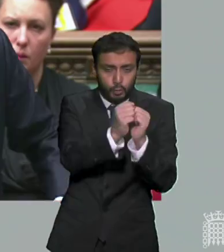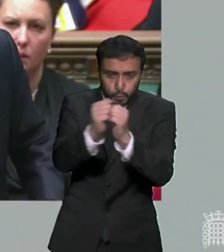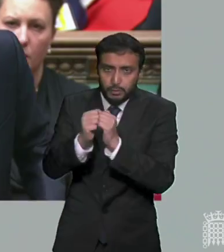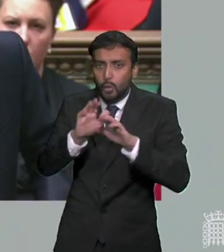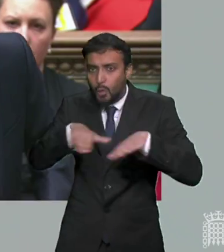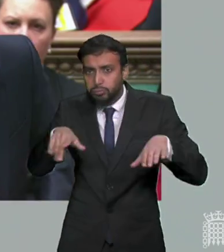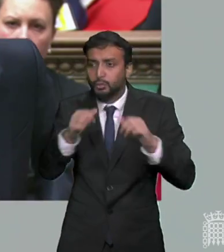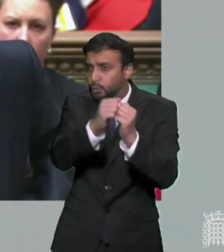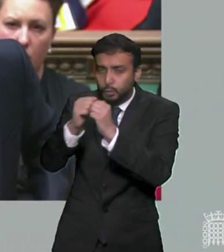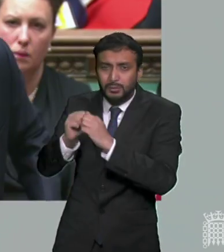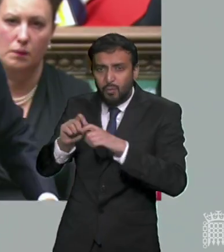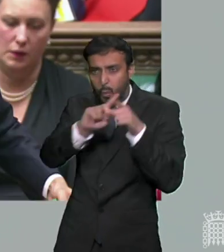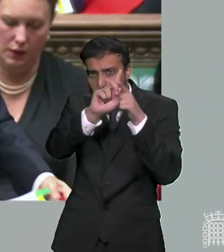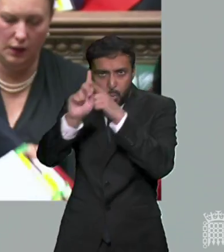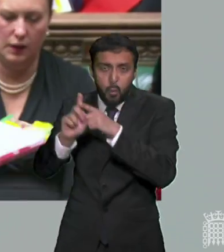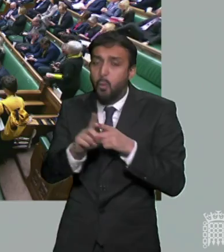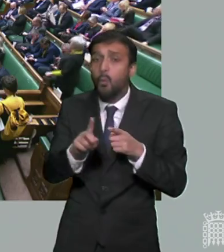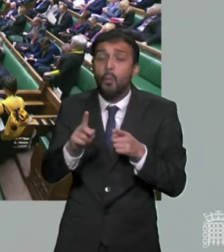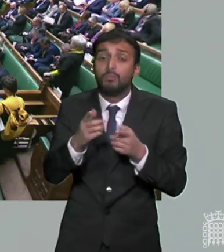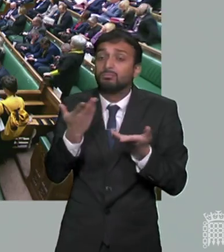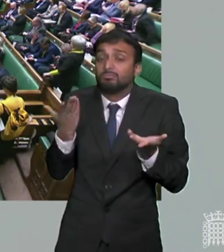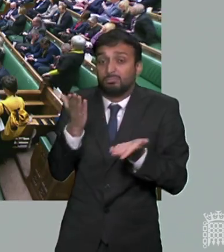Of course, the ultimate decision lies with parents.